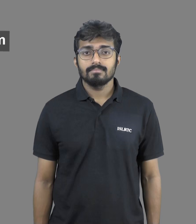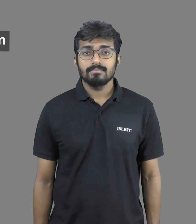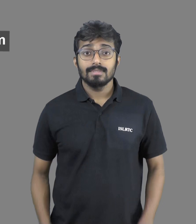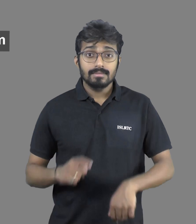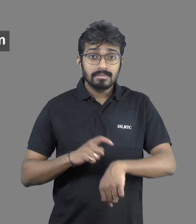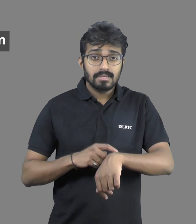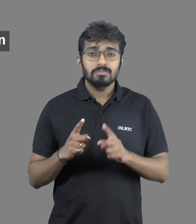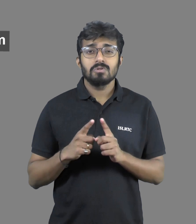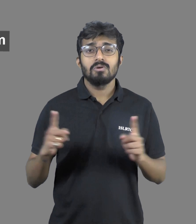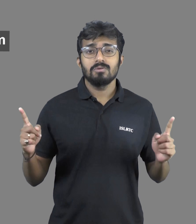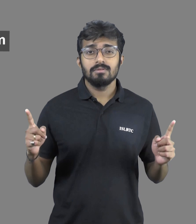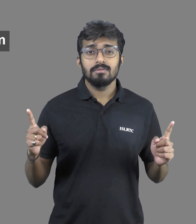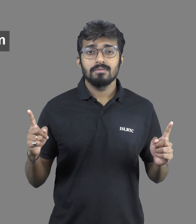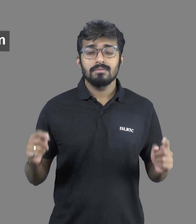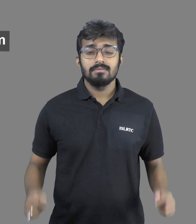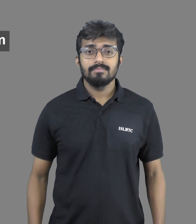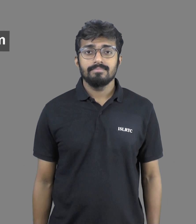Long-Term